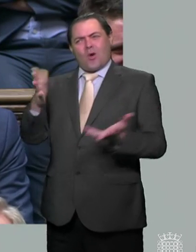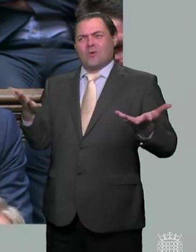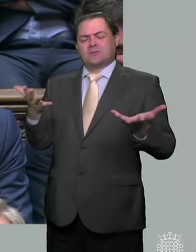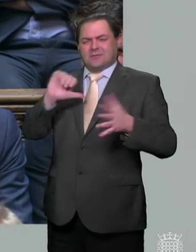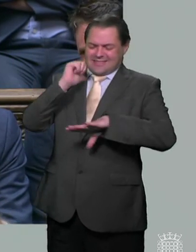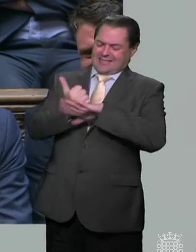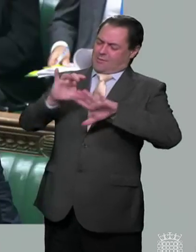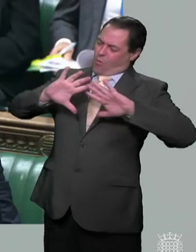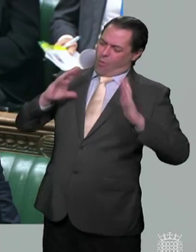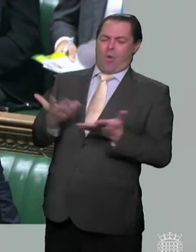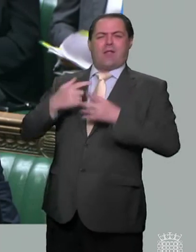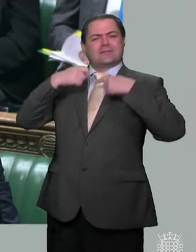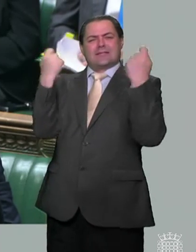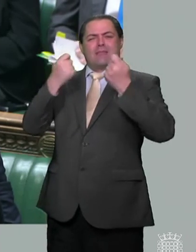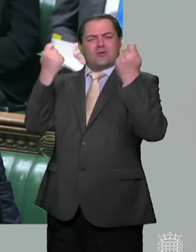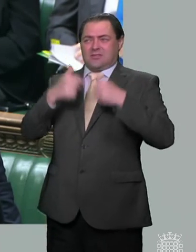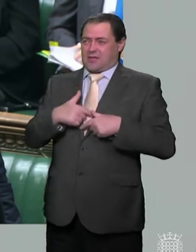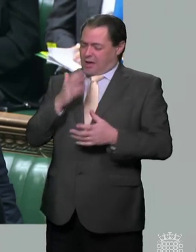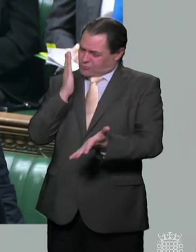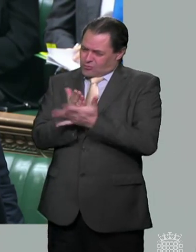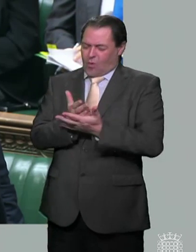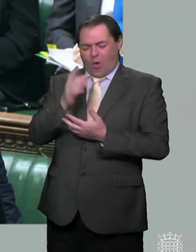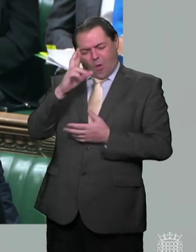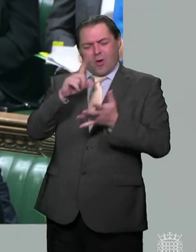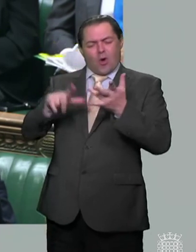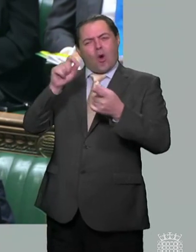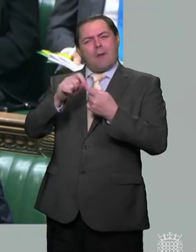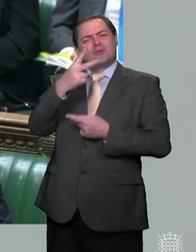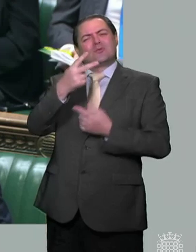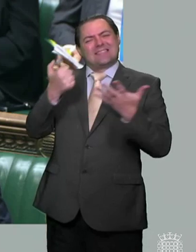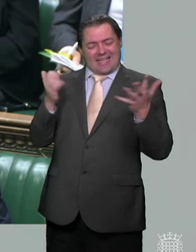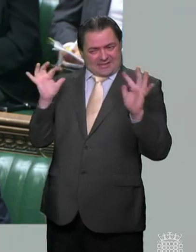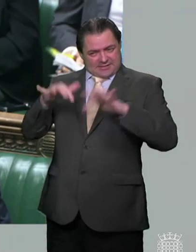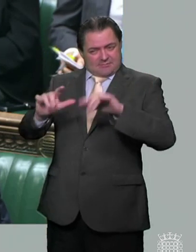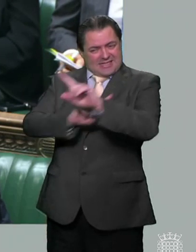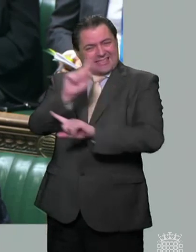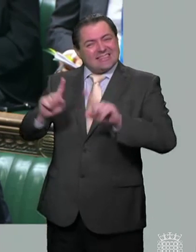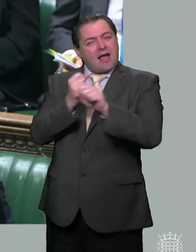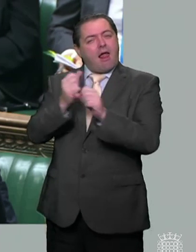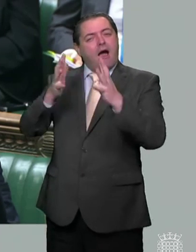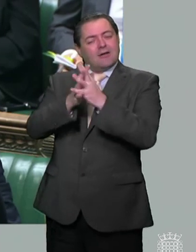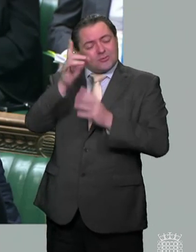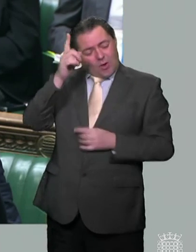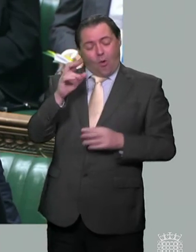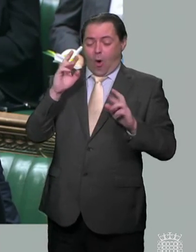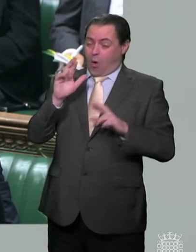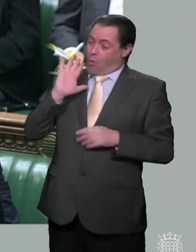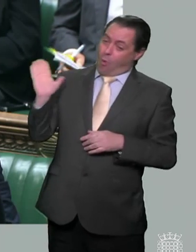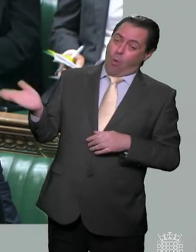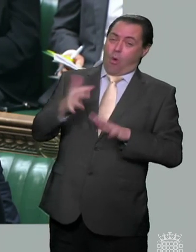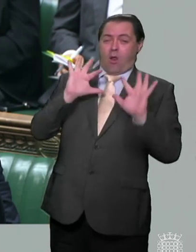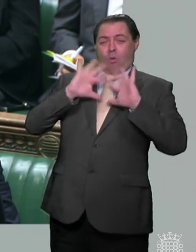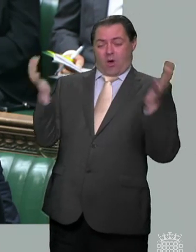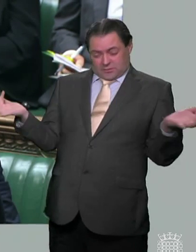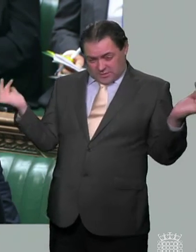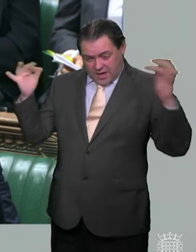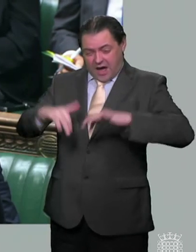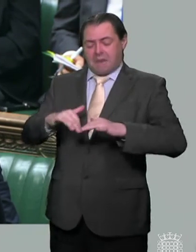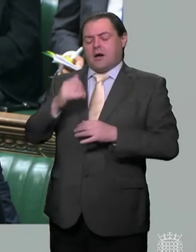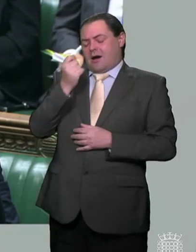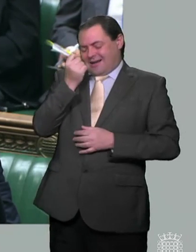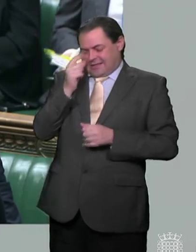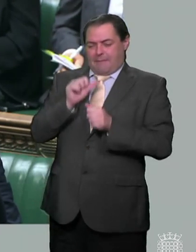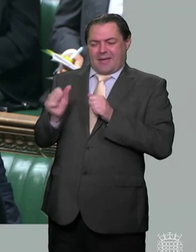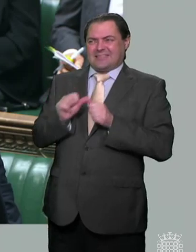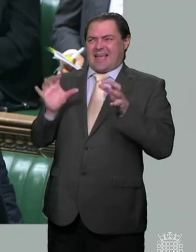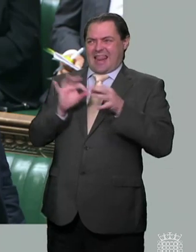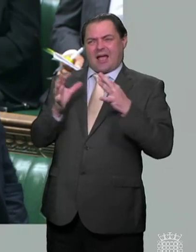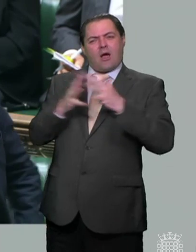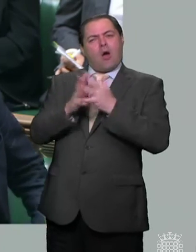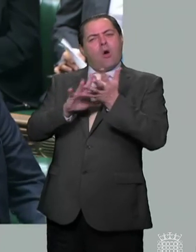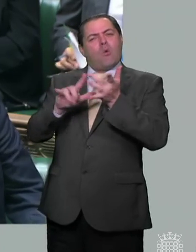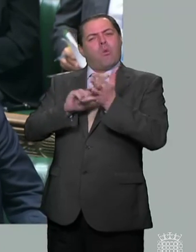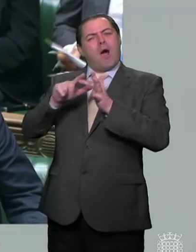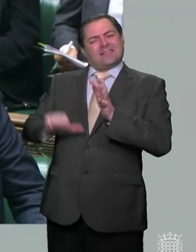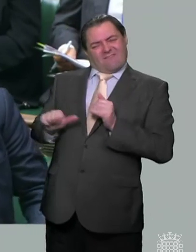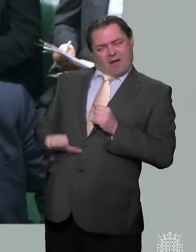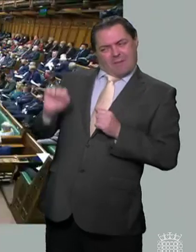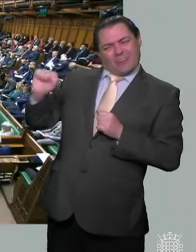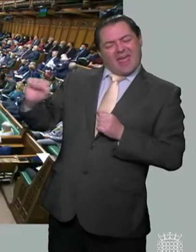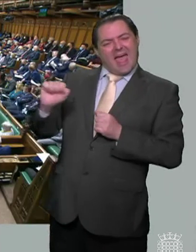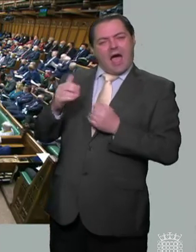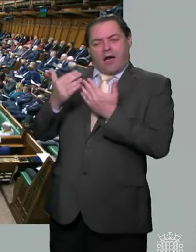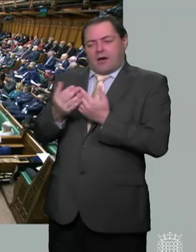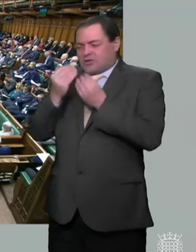I hope very much that among its many other achievements, the COP26 summit will bring the entire global community to a better understanding of the Wyke Farms carbon-neutral cheese toastie.